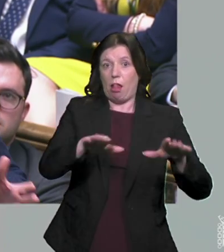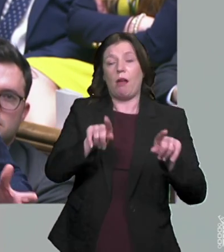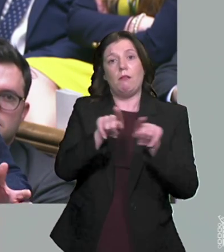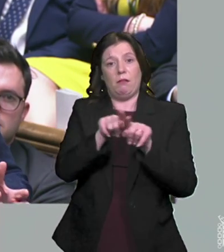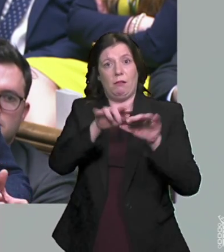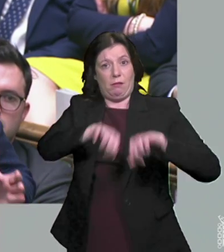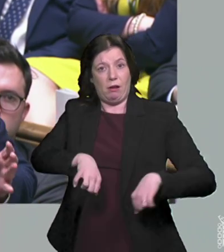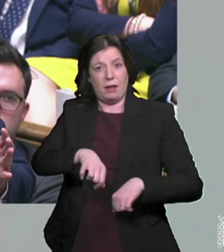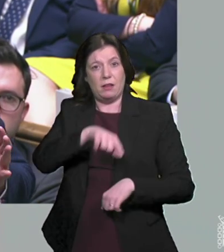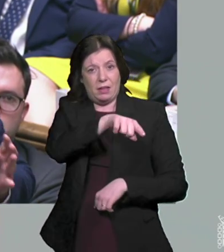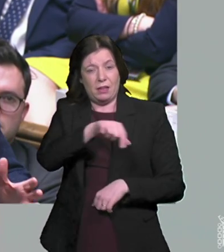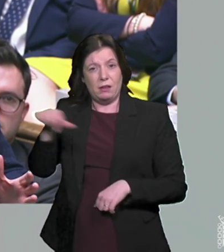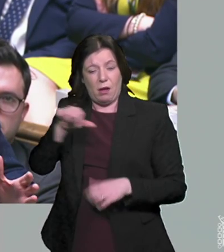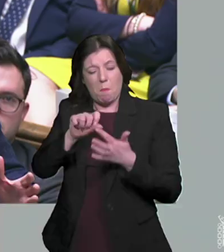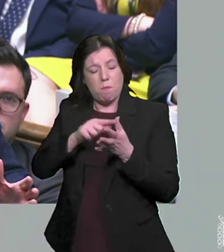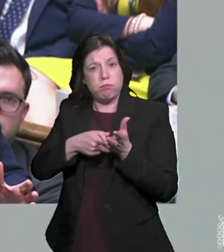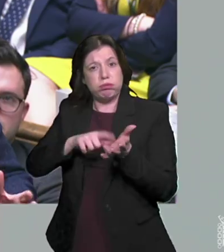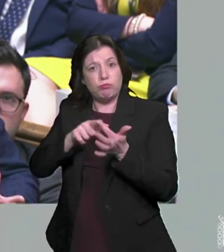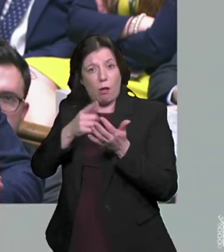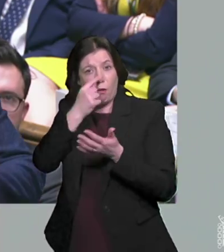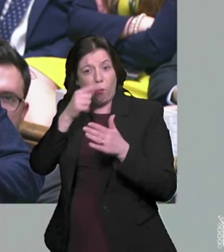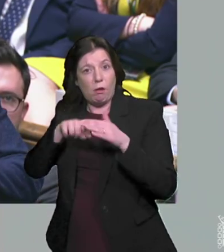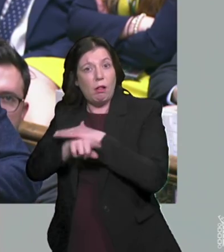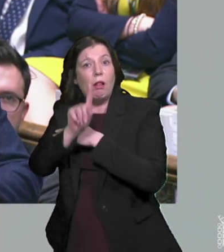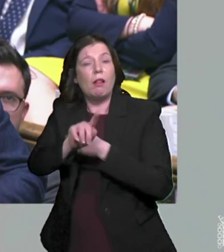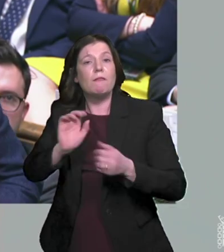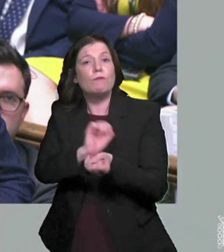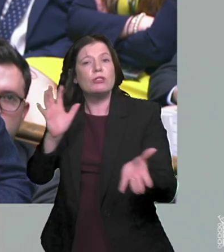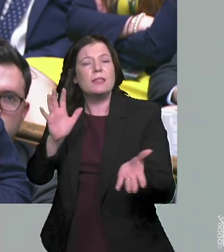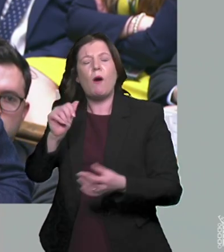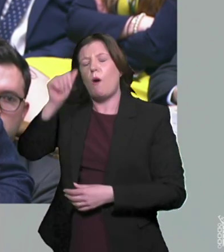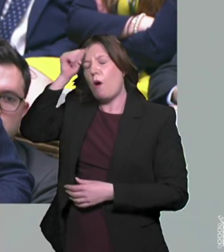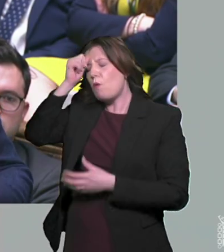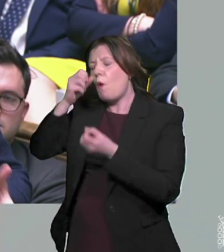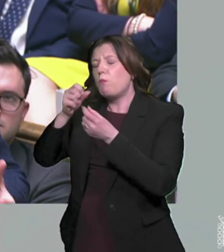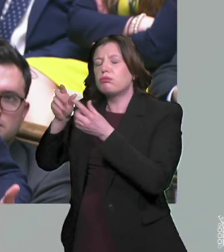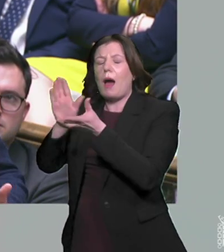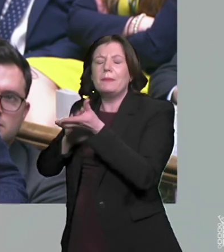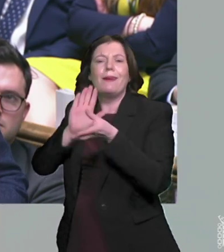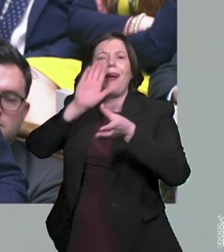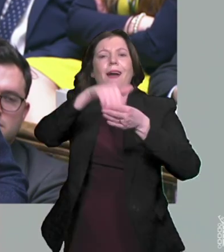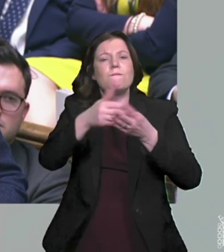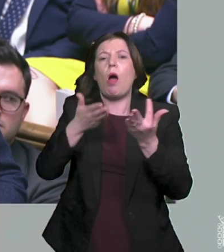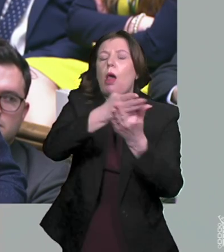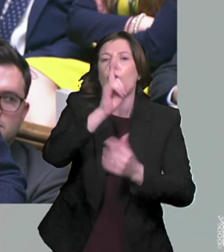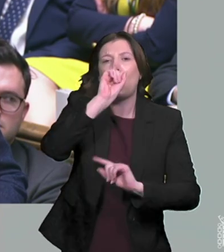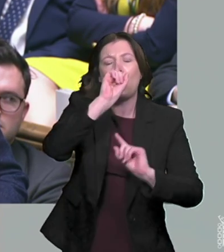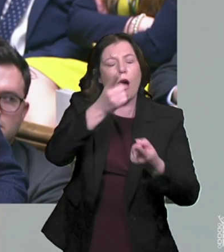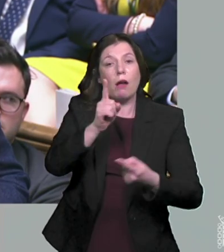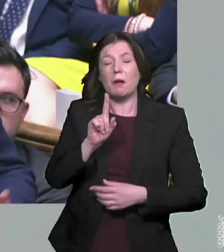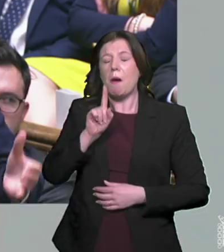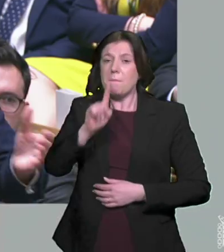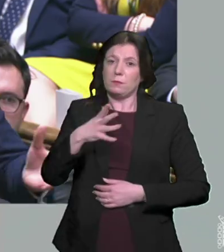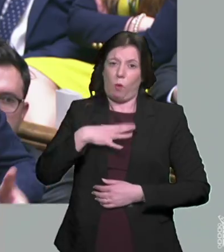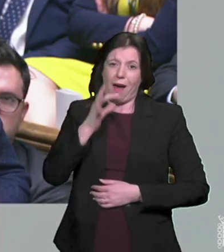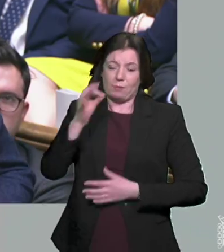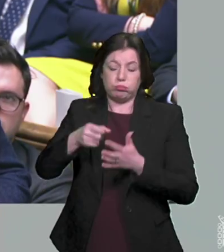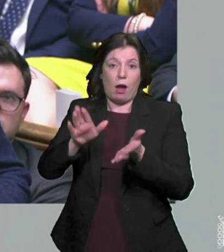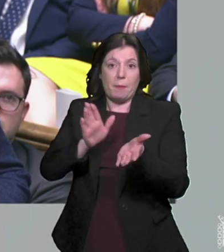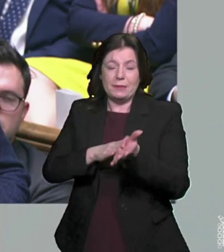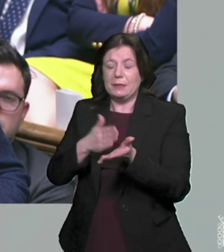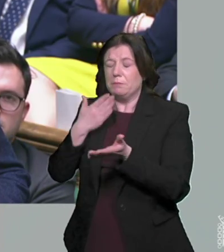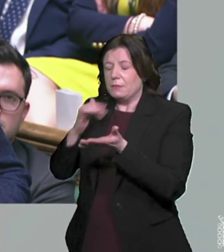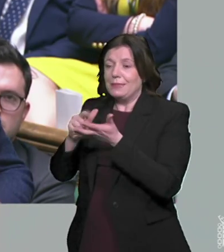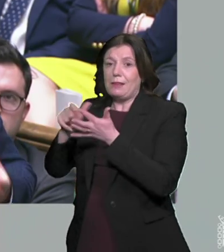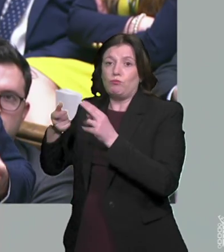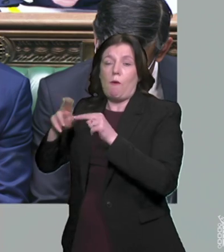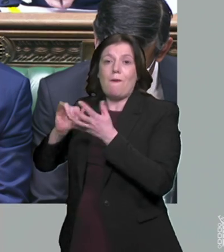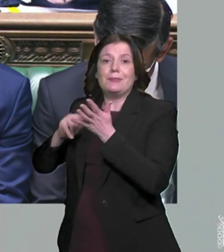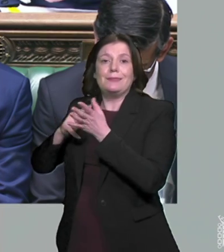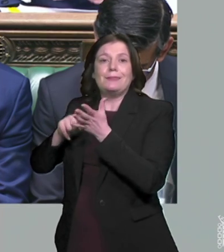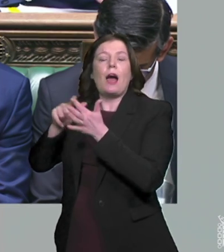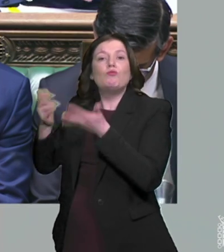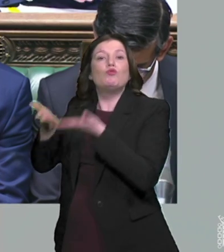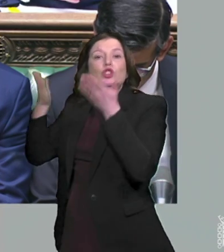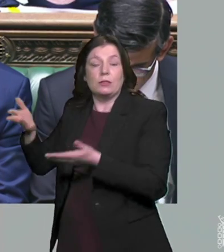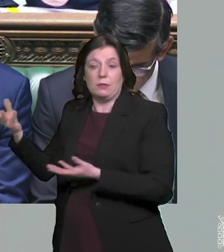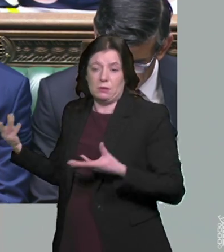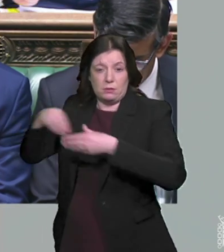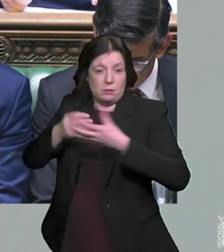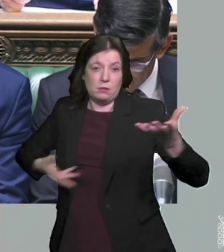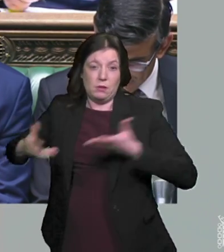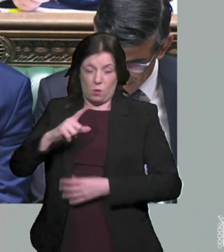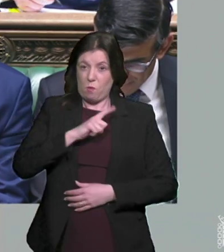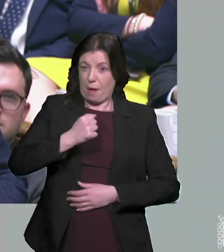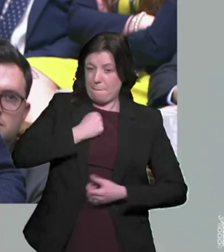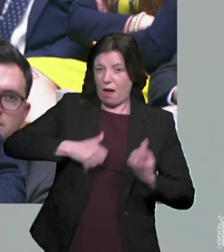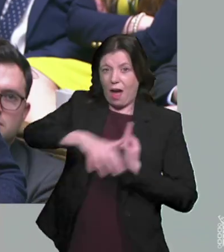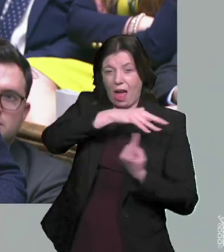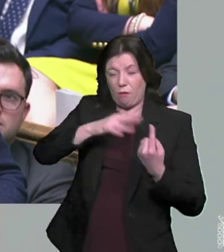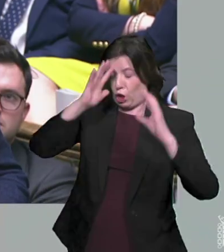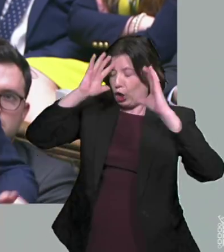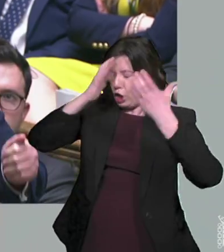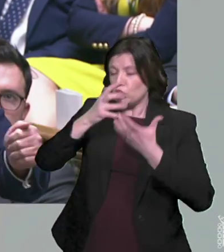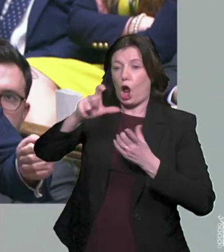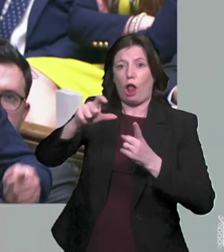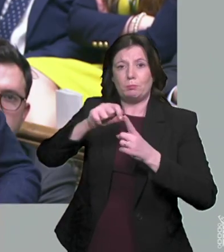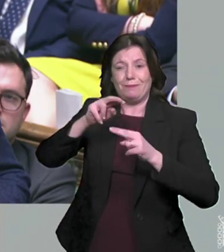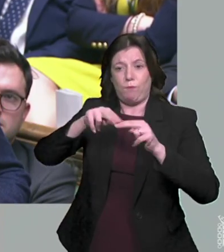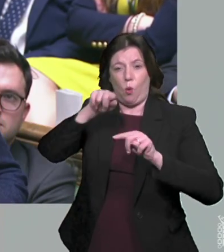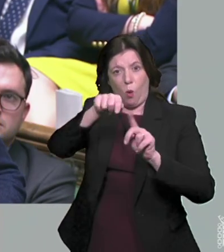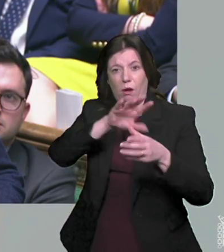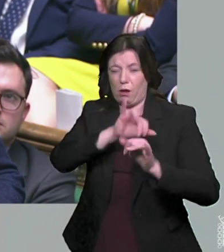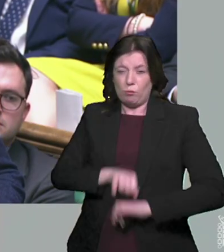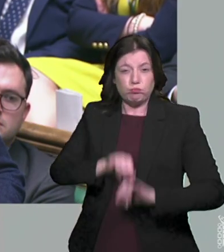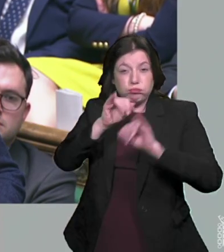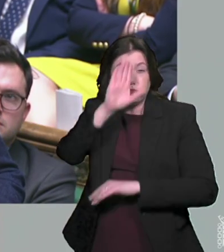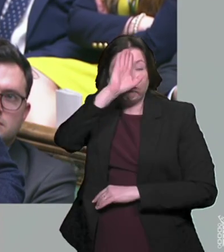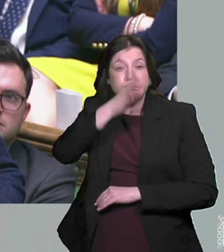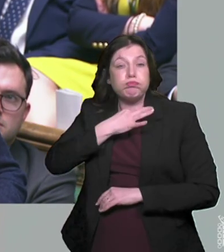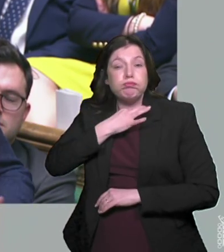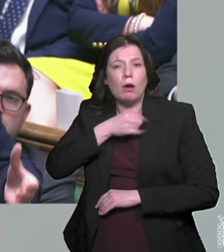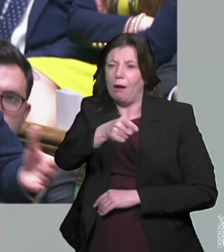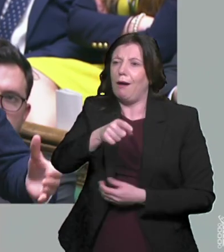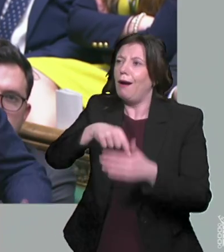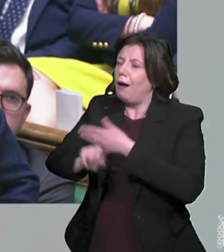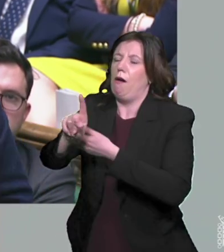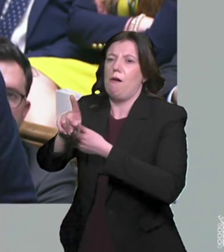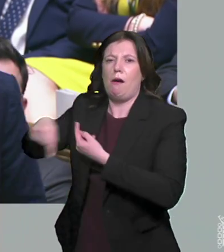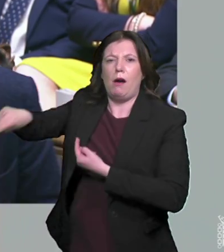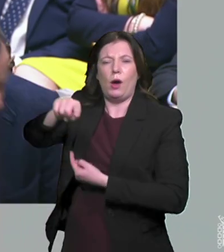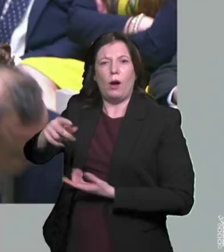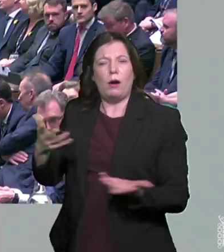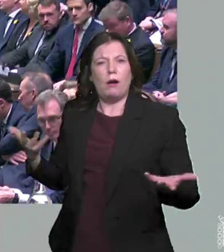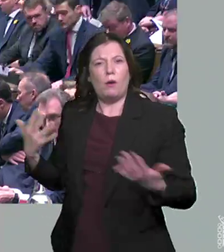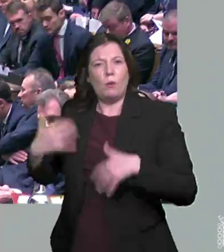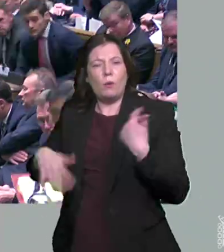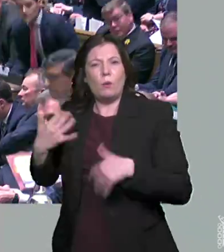I know that the Prime Minister has no part in any decision-making process in terms of the independent Parole Board, but can he organise an urgent meeting with the Secretary of State for Justice, so that I can refer my constituents’ views about this dangerous man and he can take them into account in his submissions to the board?